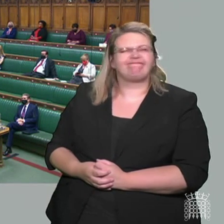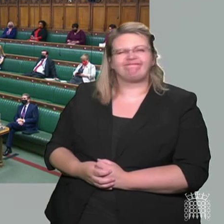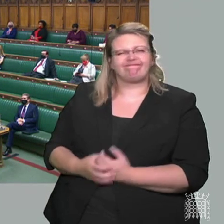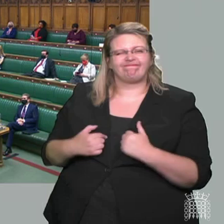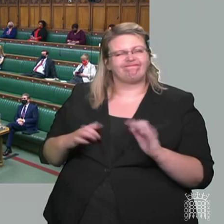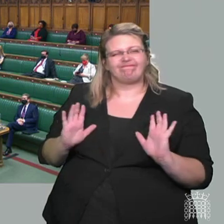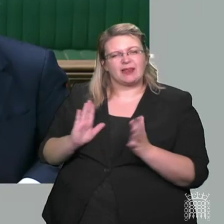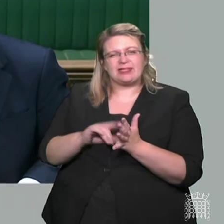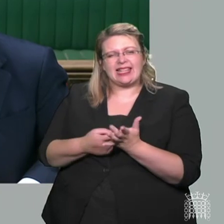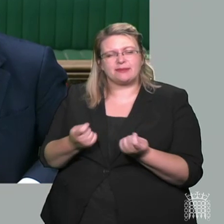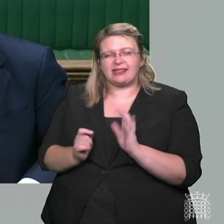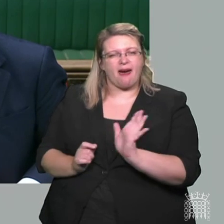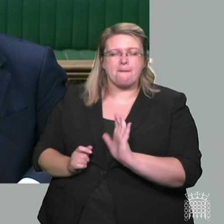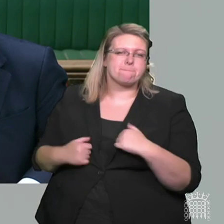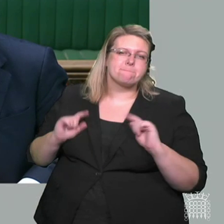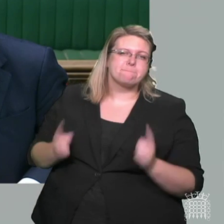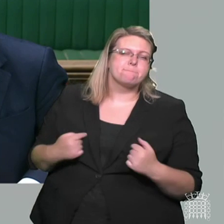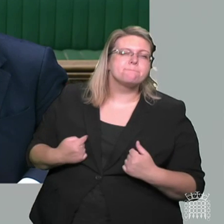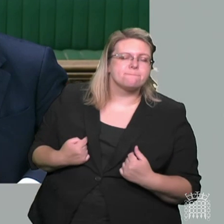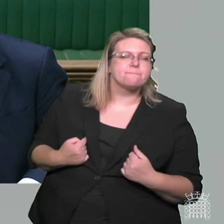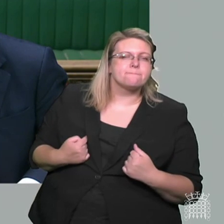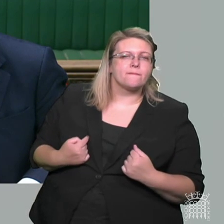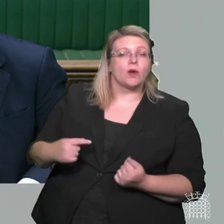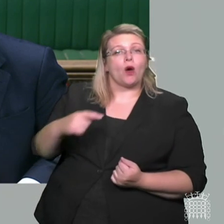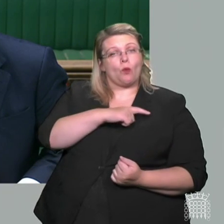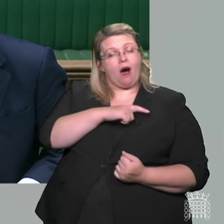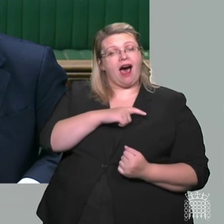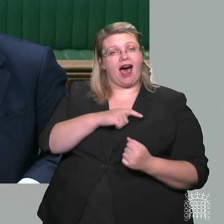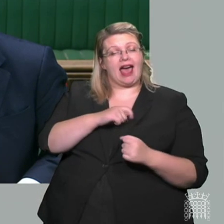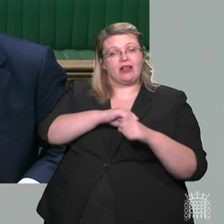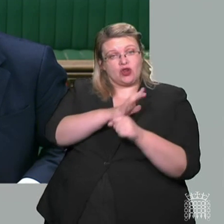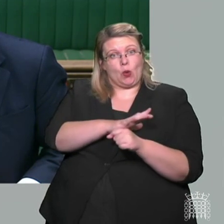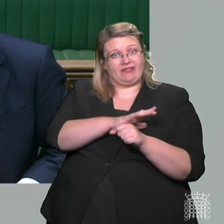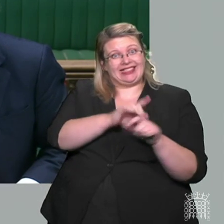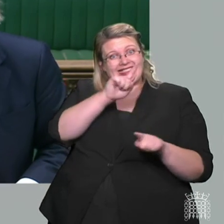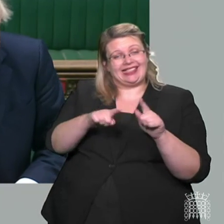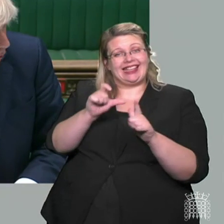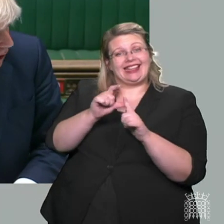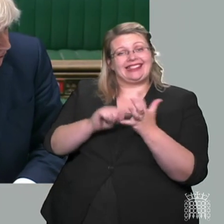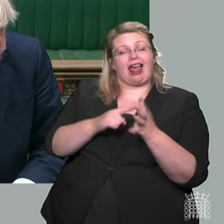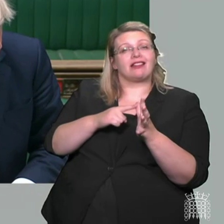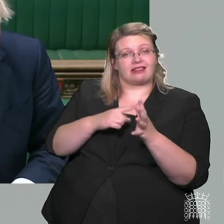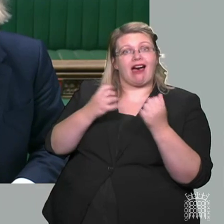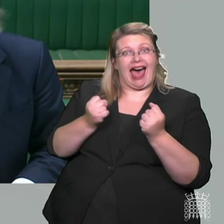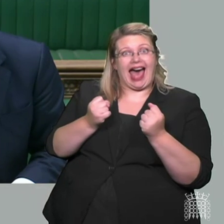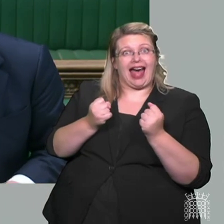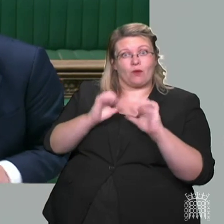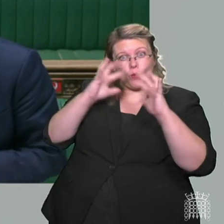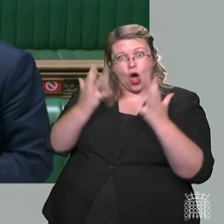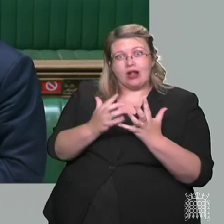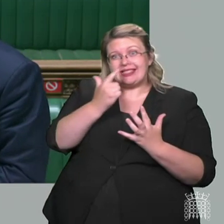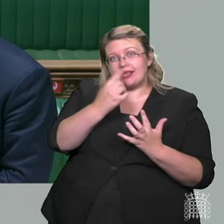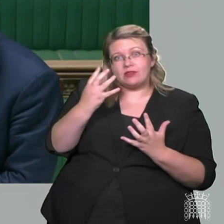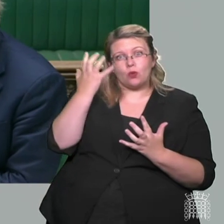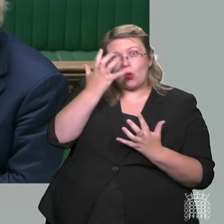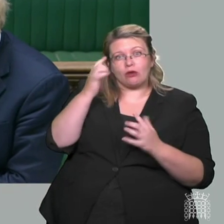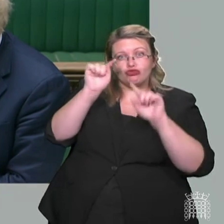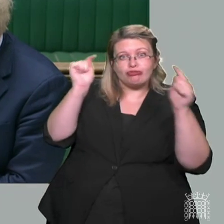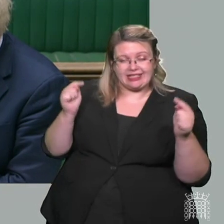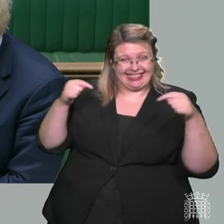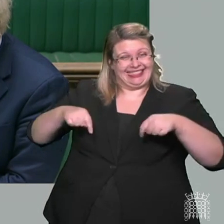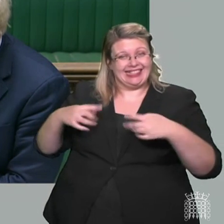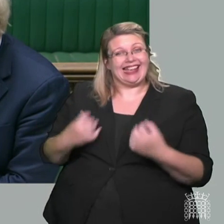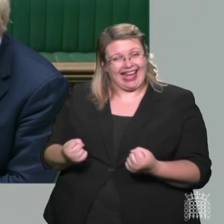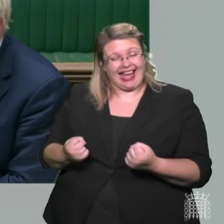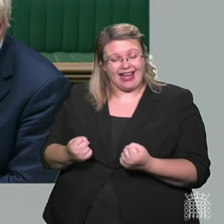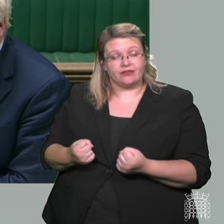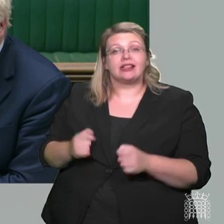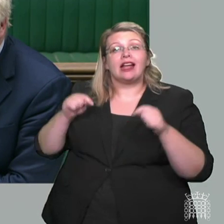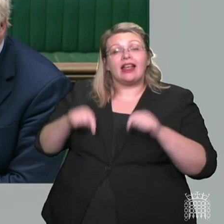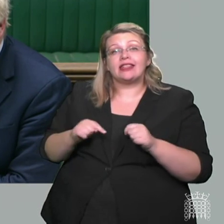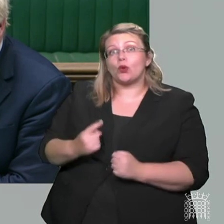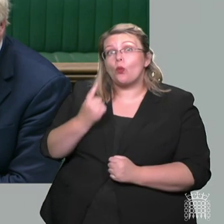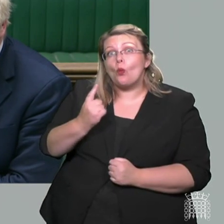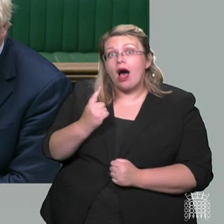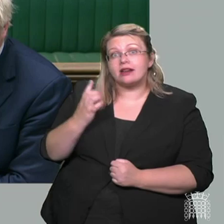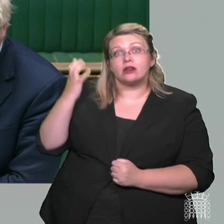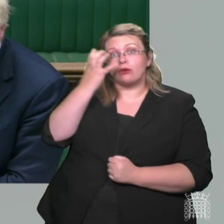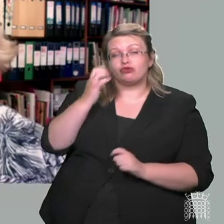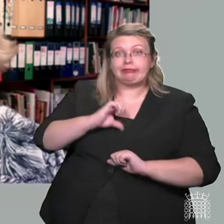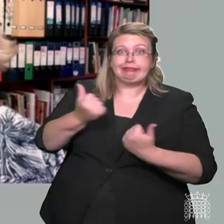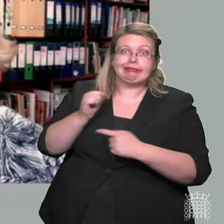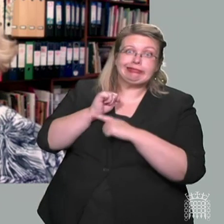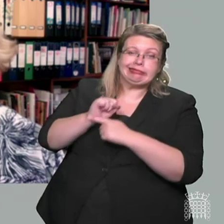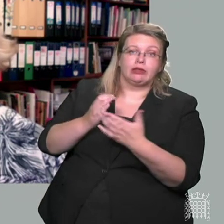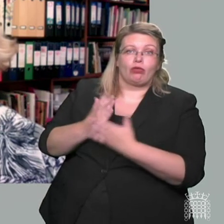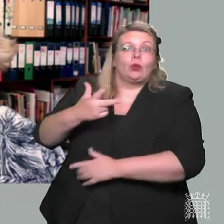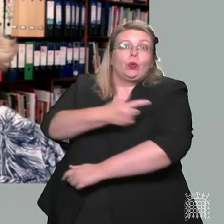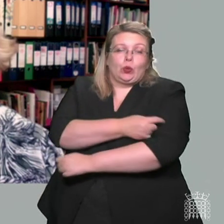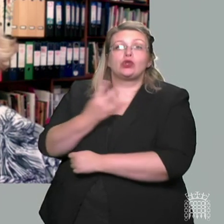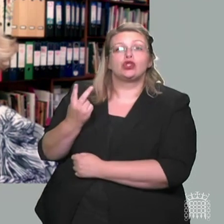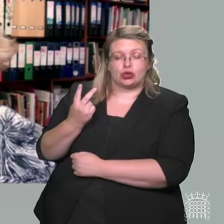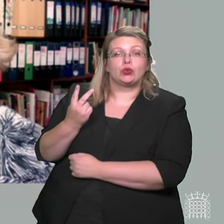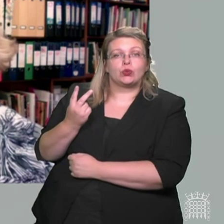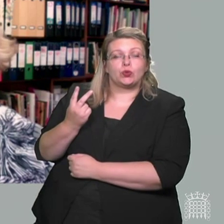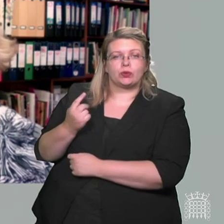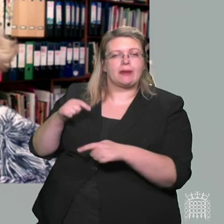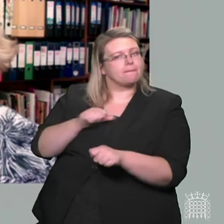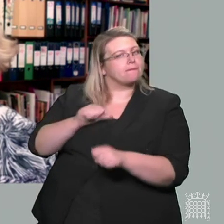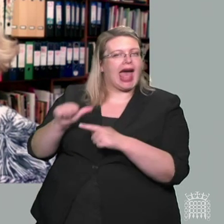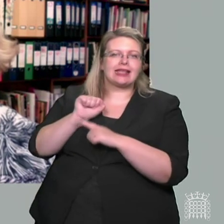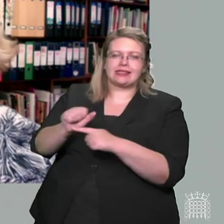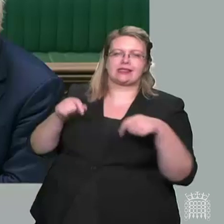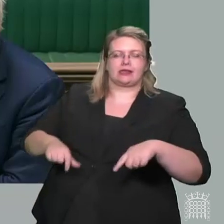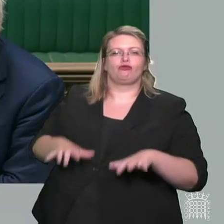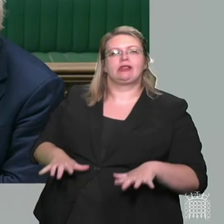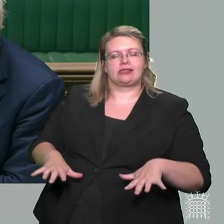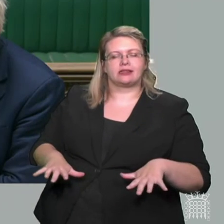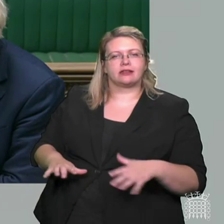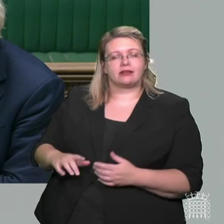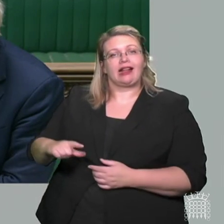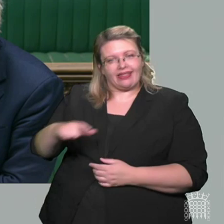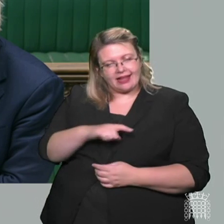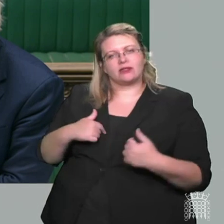No, because although the delta variant is indeed seeded and growing in at least 74 countries around the world, including this one, this is the country where the protection by immunity against the delta variant is the highest and the strongest.